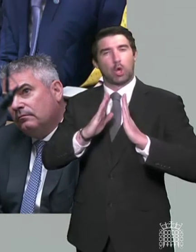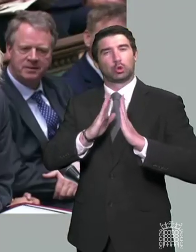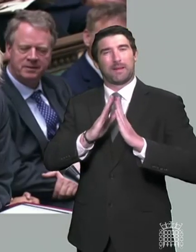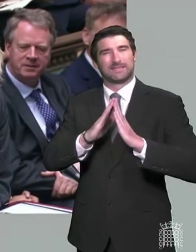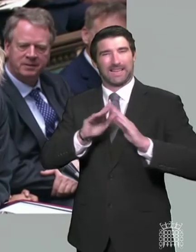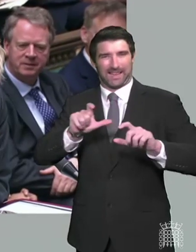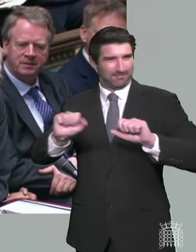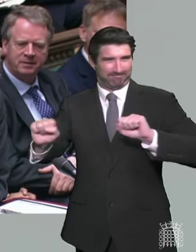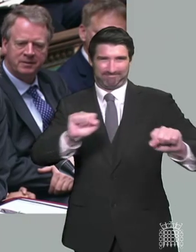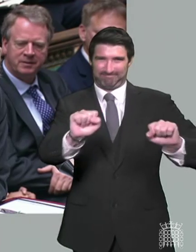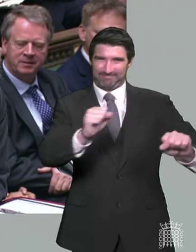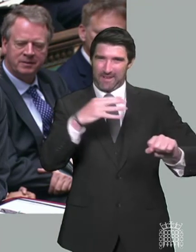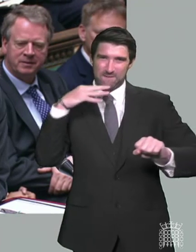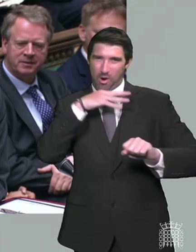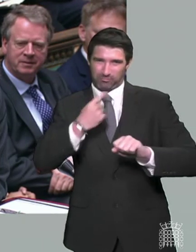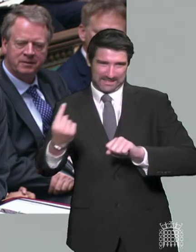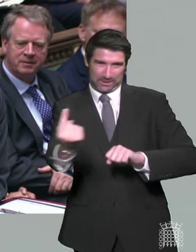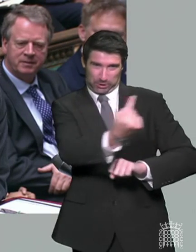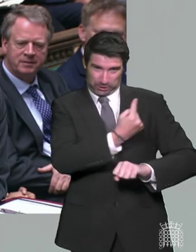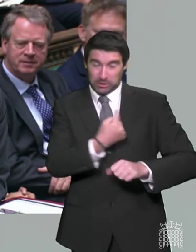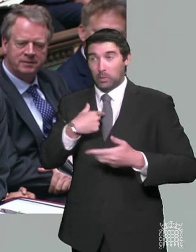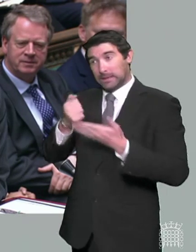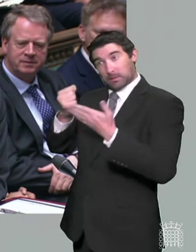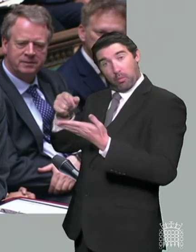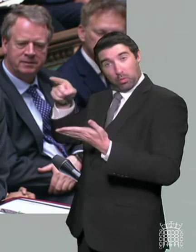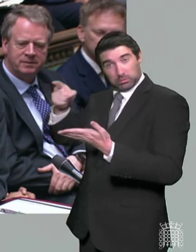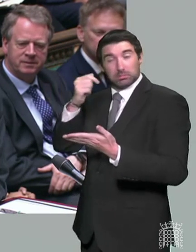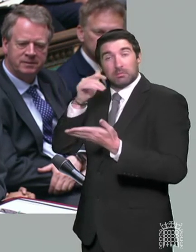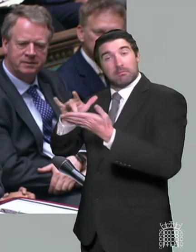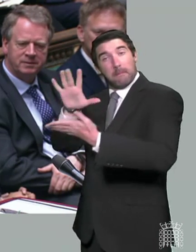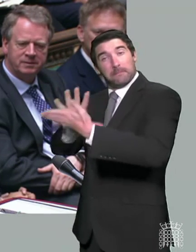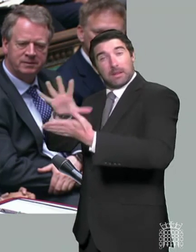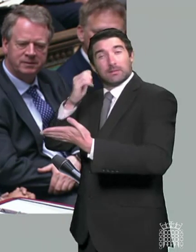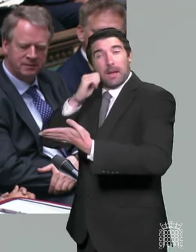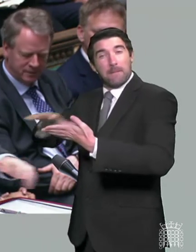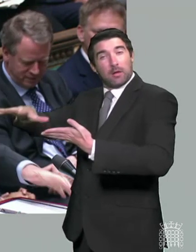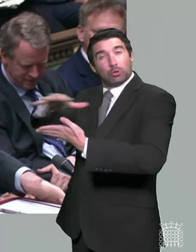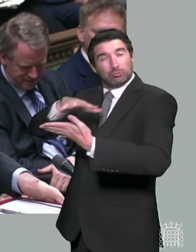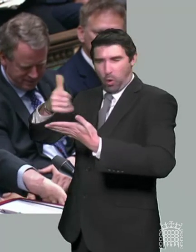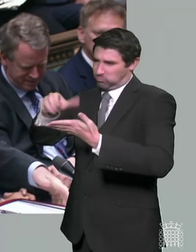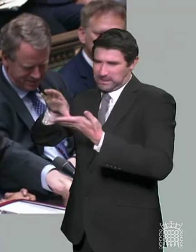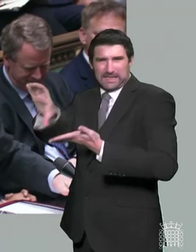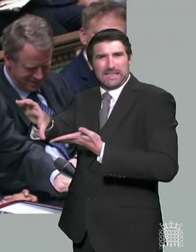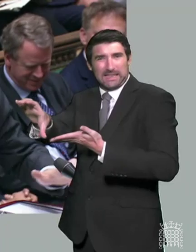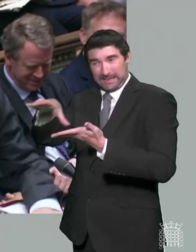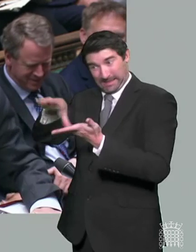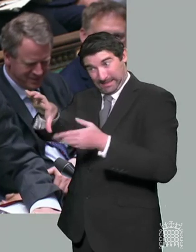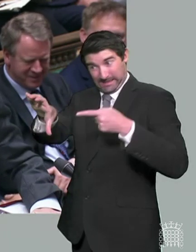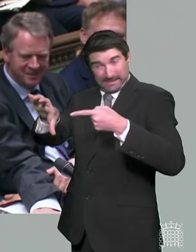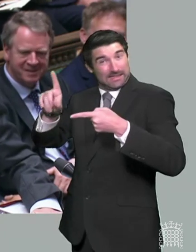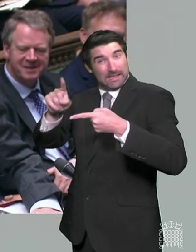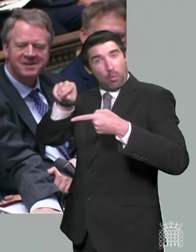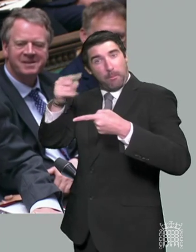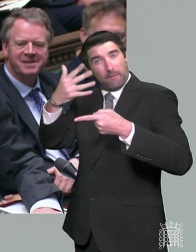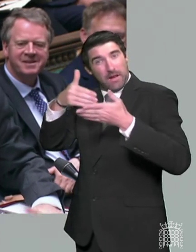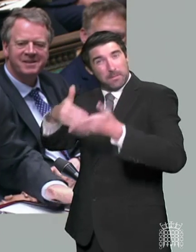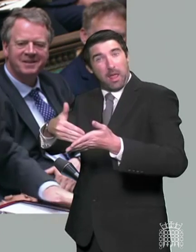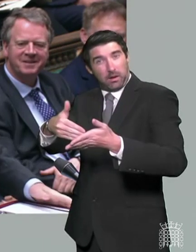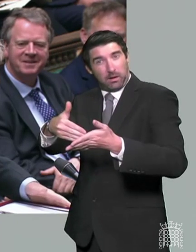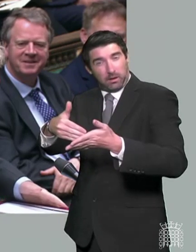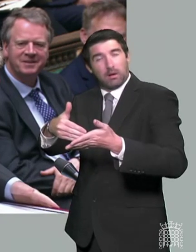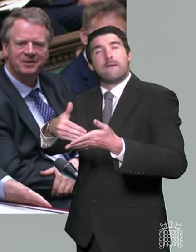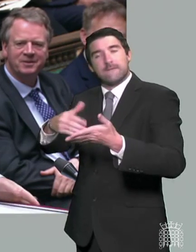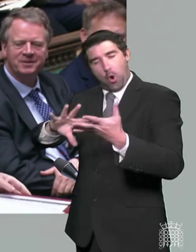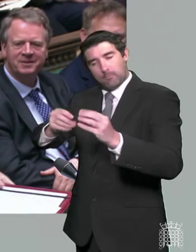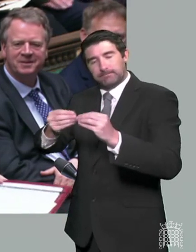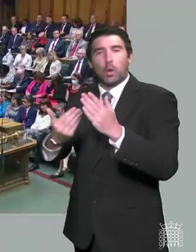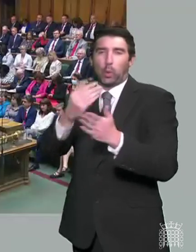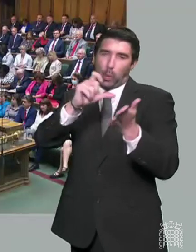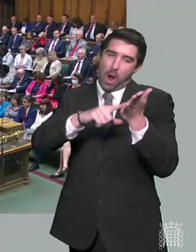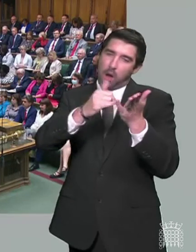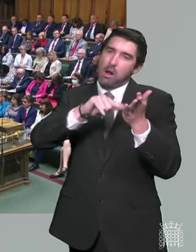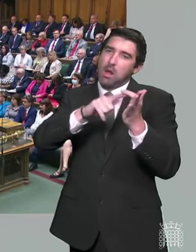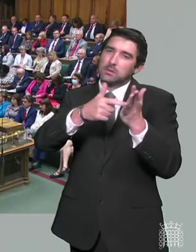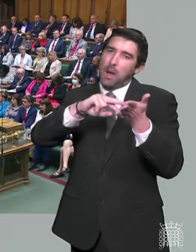We are supporting the Black Country with cost-efficient energy infrastructure, and the region has already received £1.5 million to develop a cluster plan for decarbonisation.